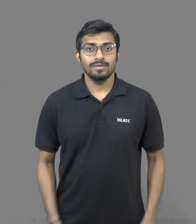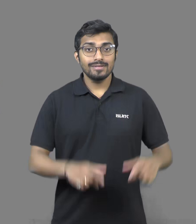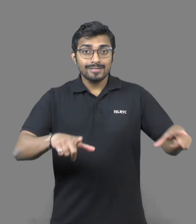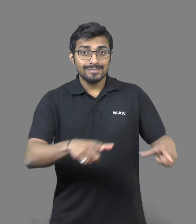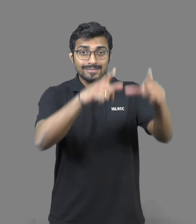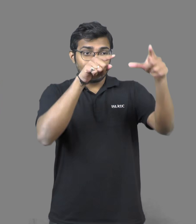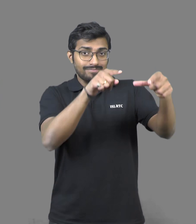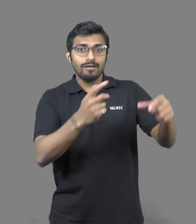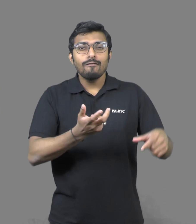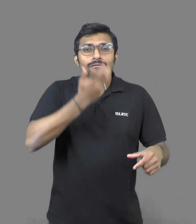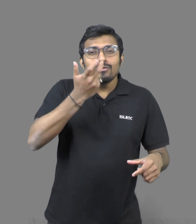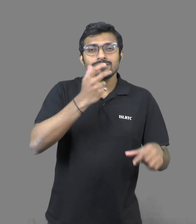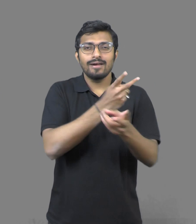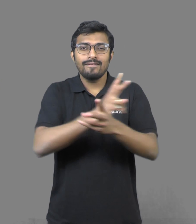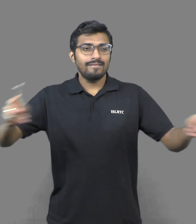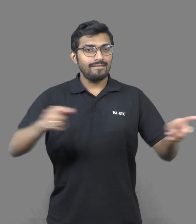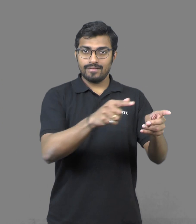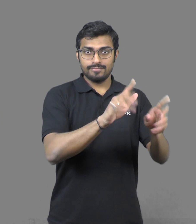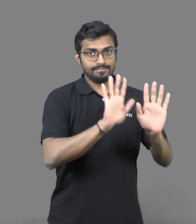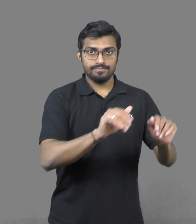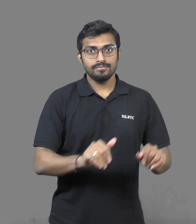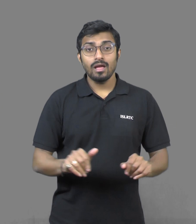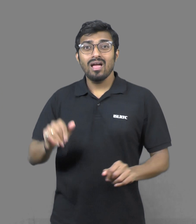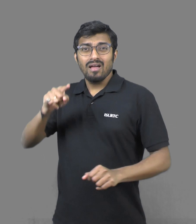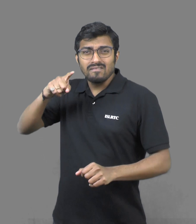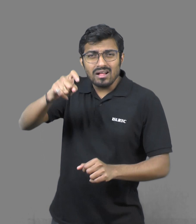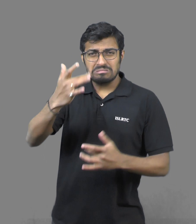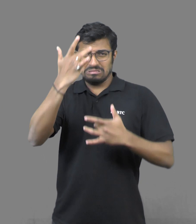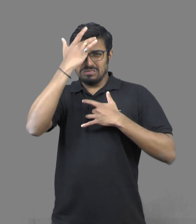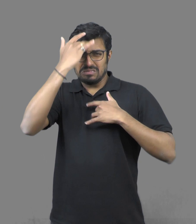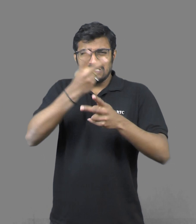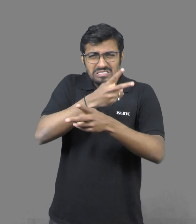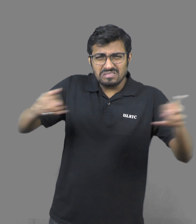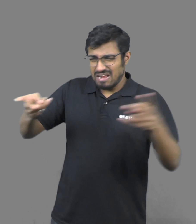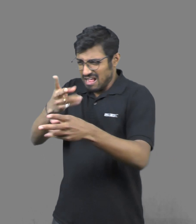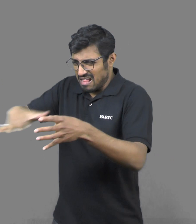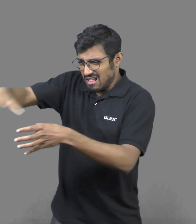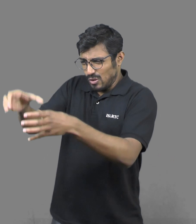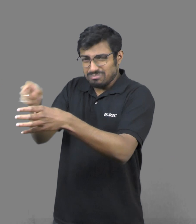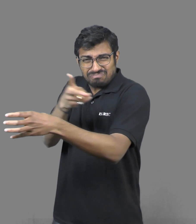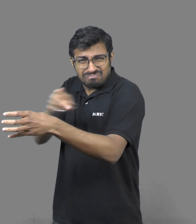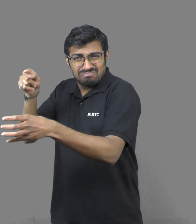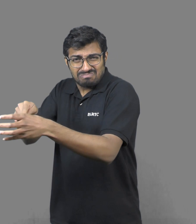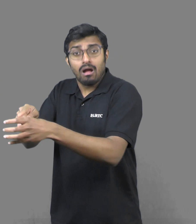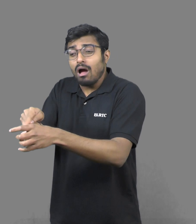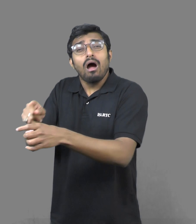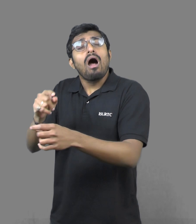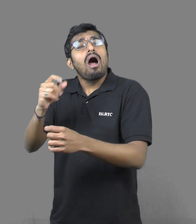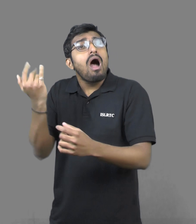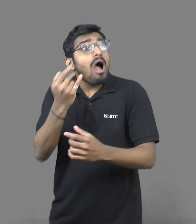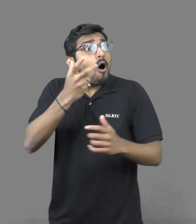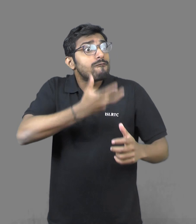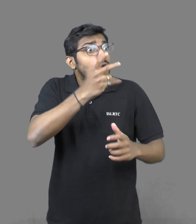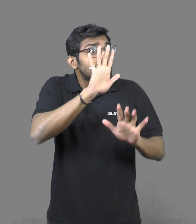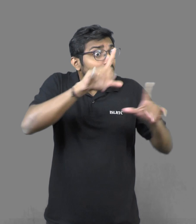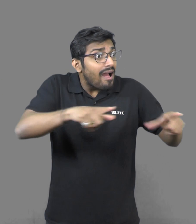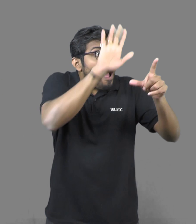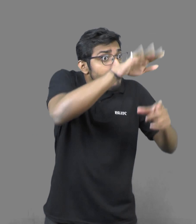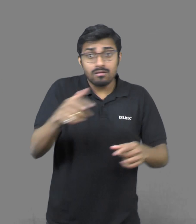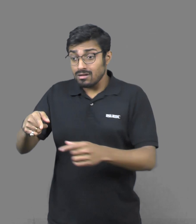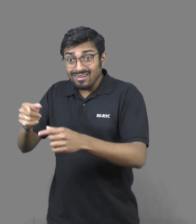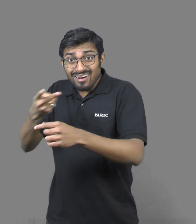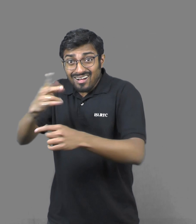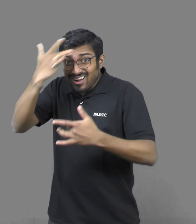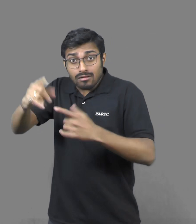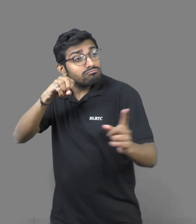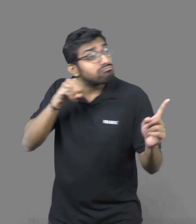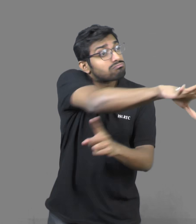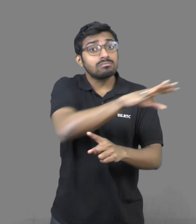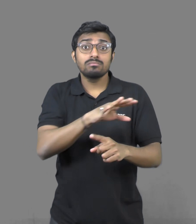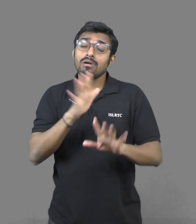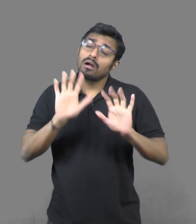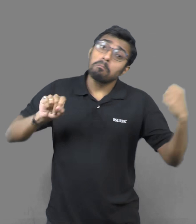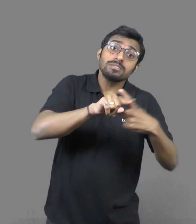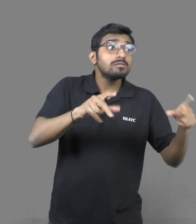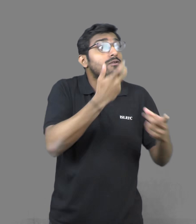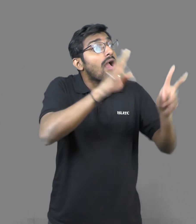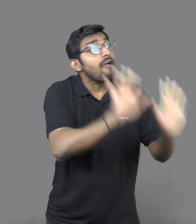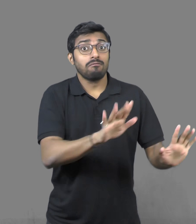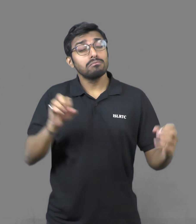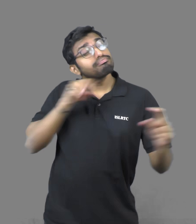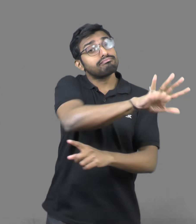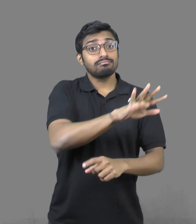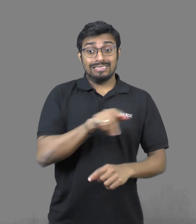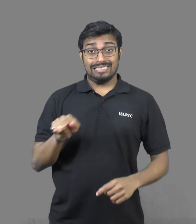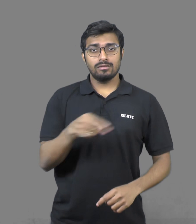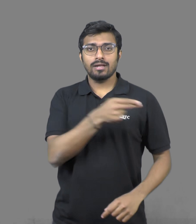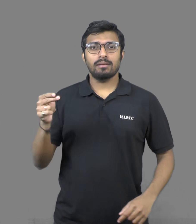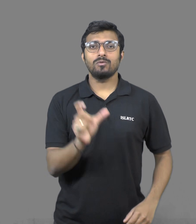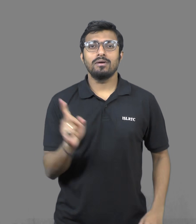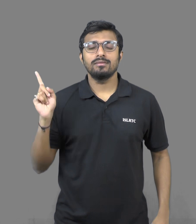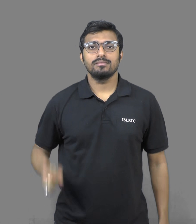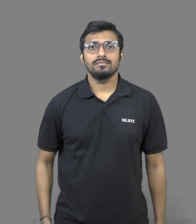Fruit Disease